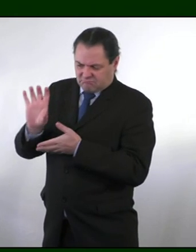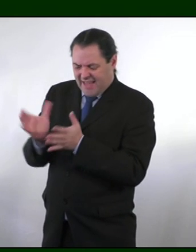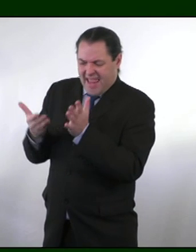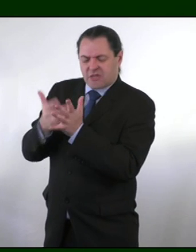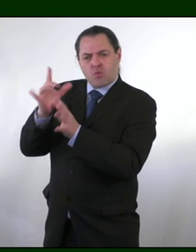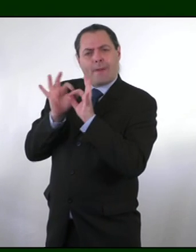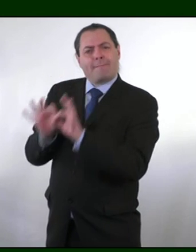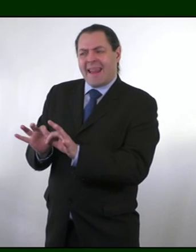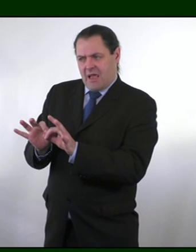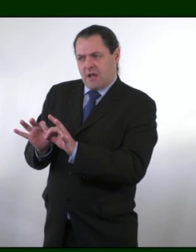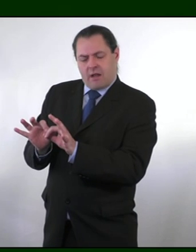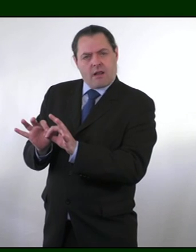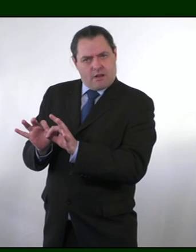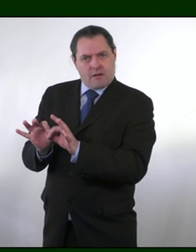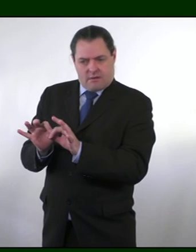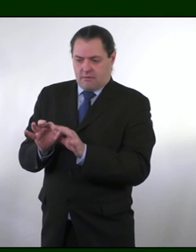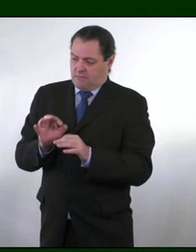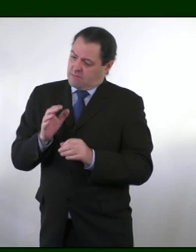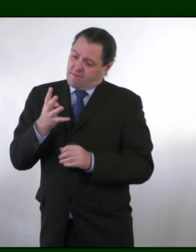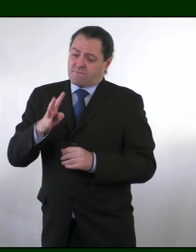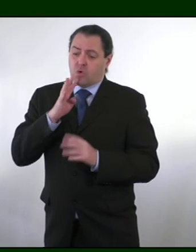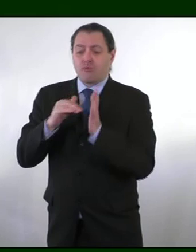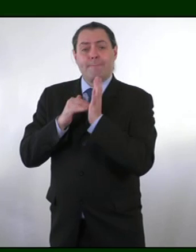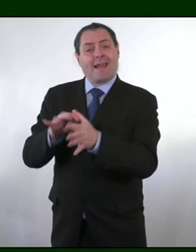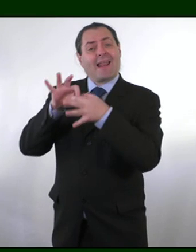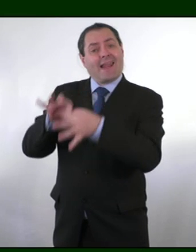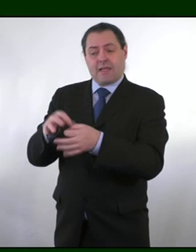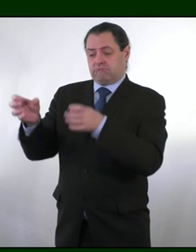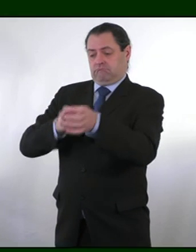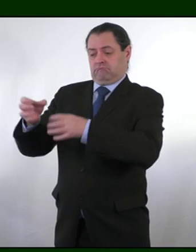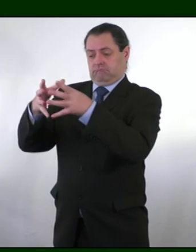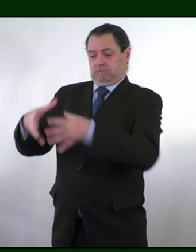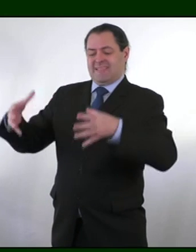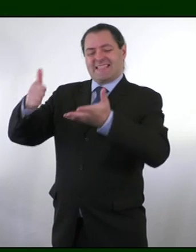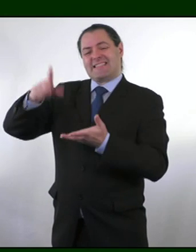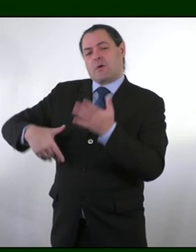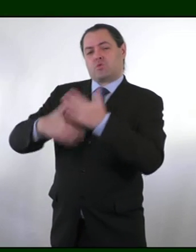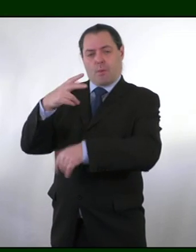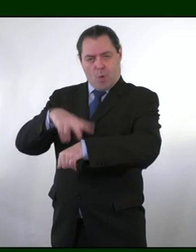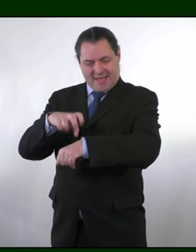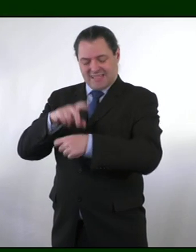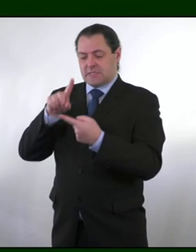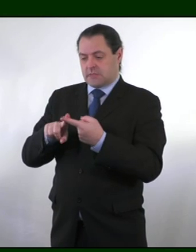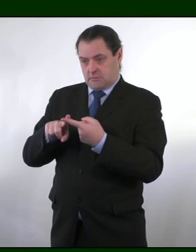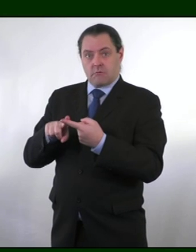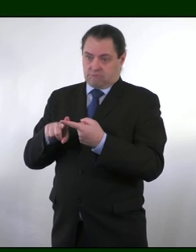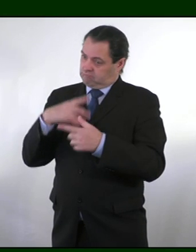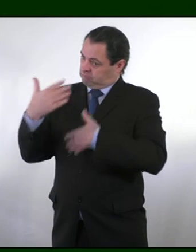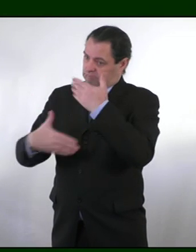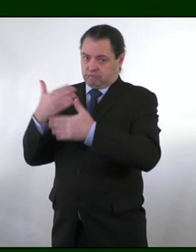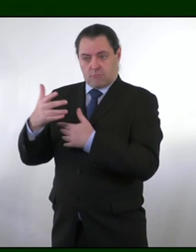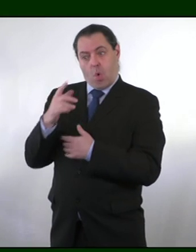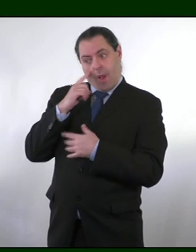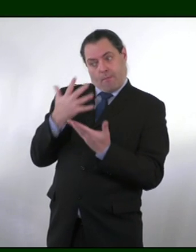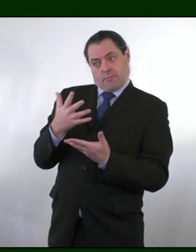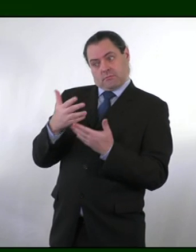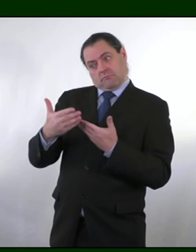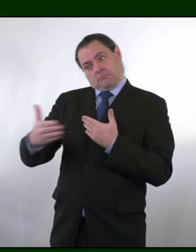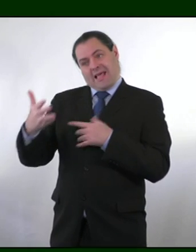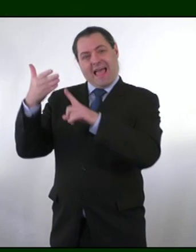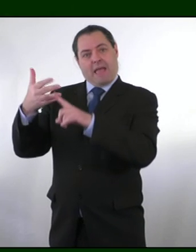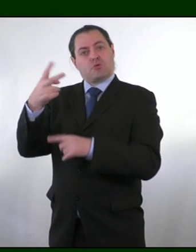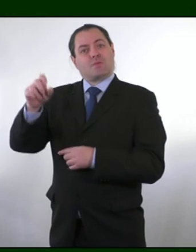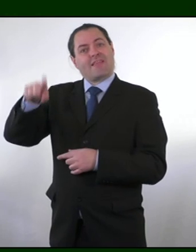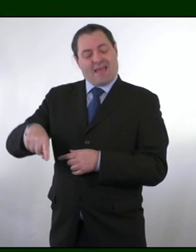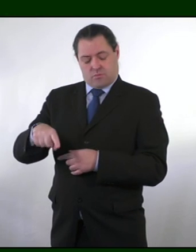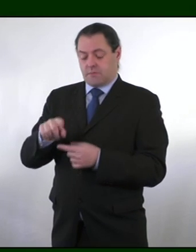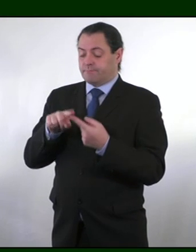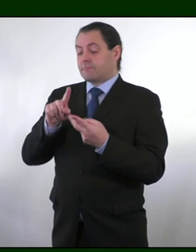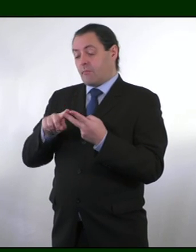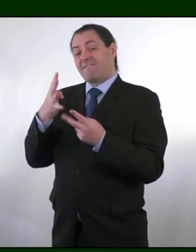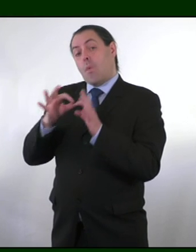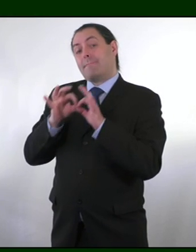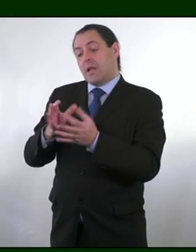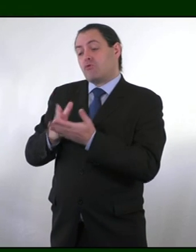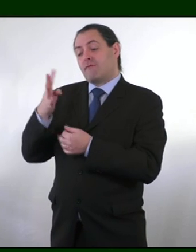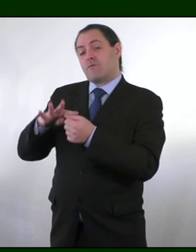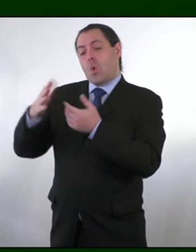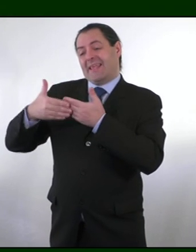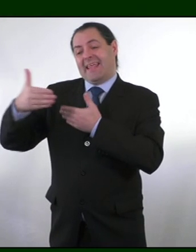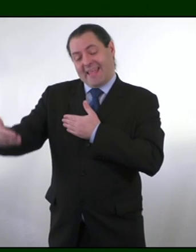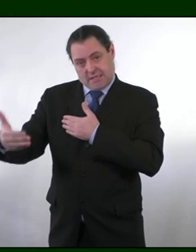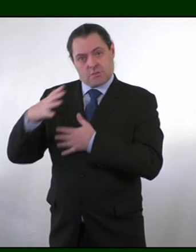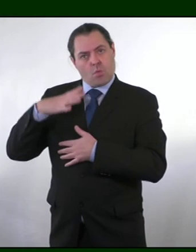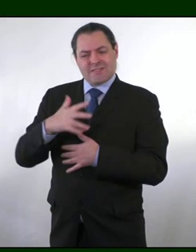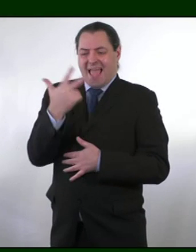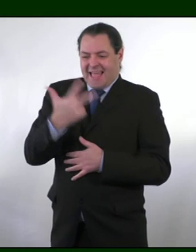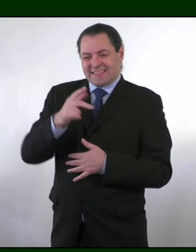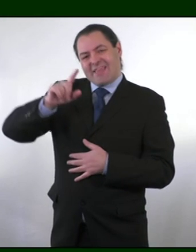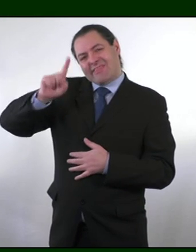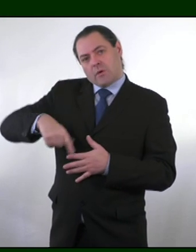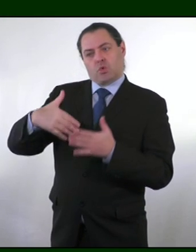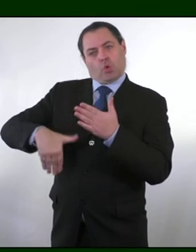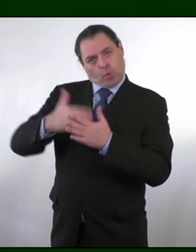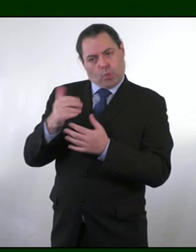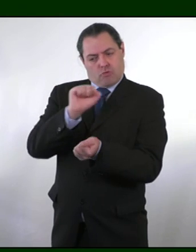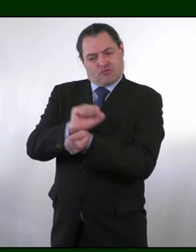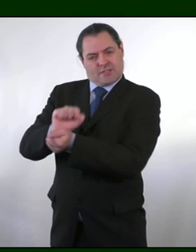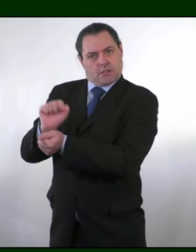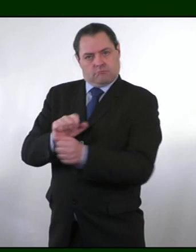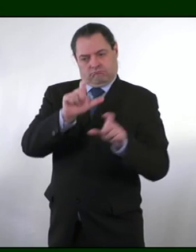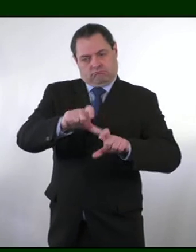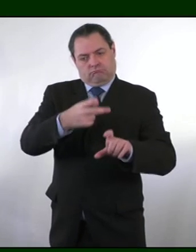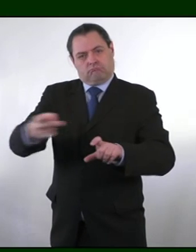We are providing more than £400 million to recruit 6,000 new police officers—well on track to recruit 20,000—and £4 billion over four years to provide 18,000 new prison places.